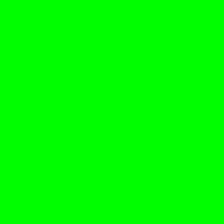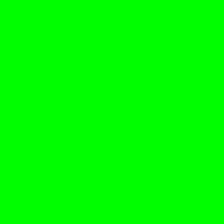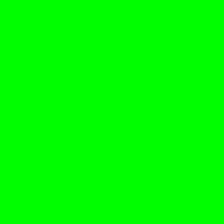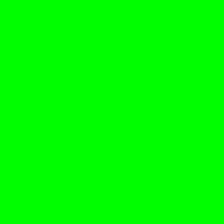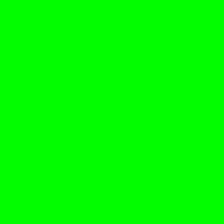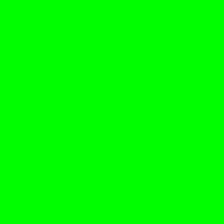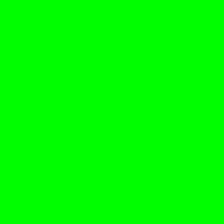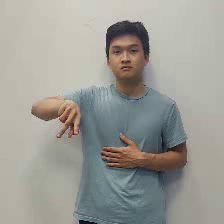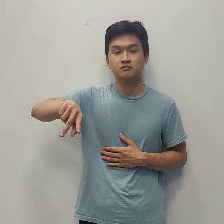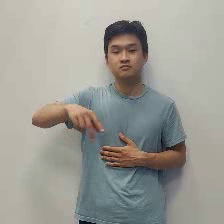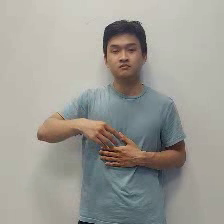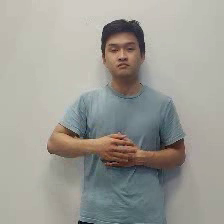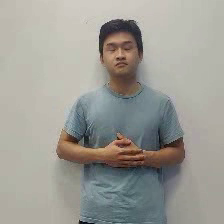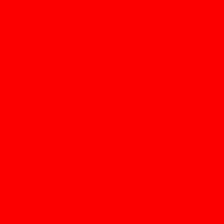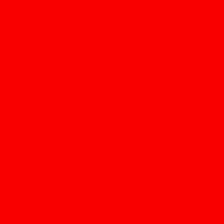Đi